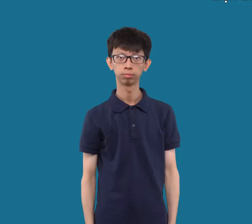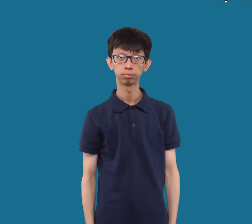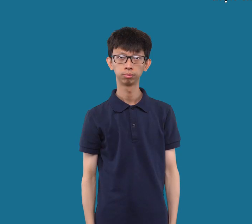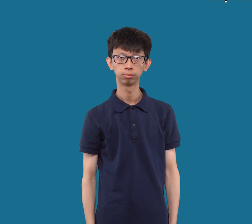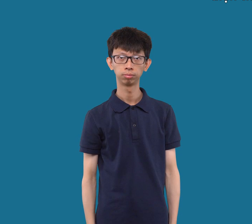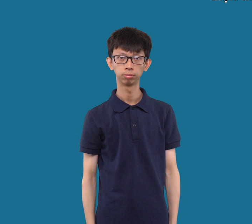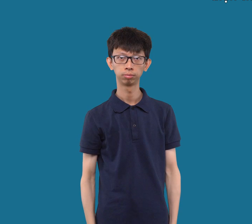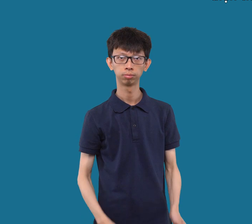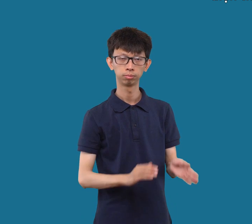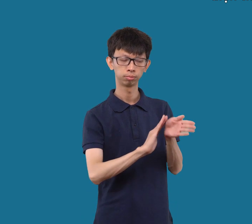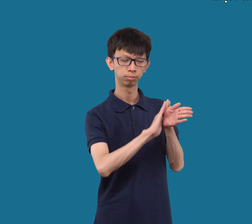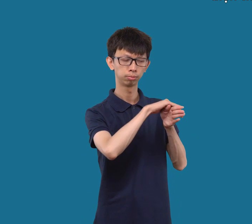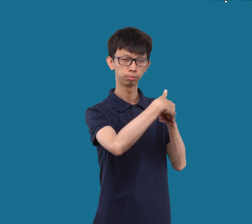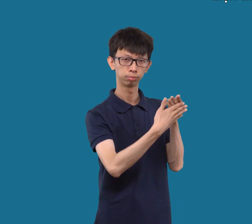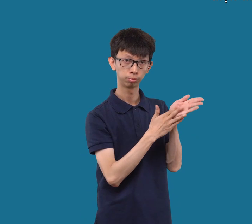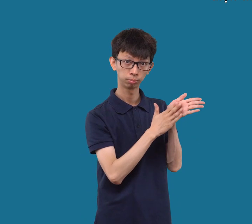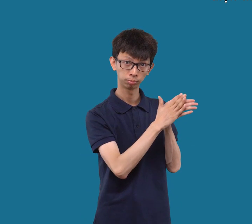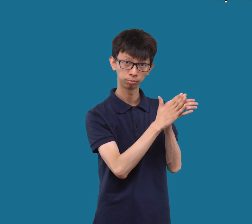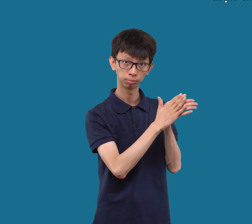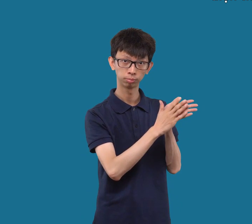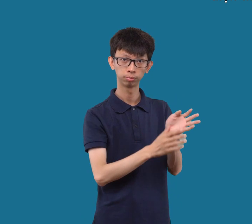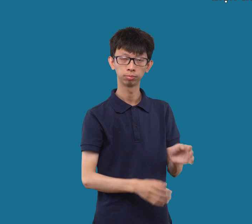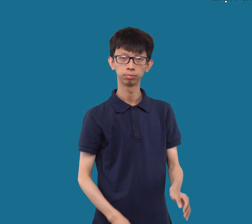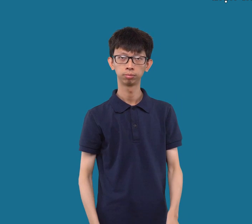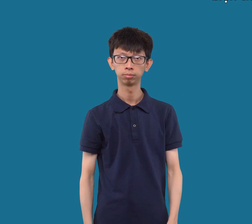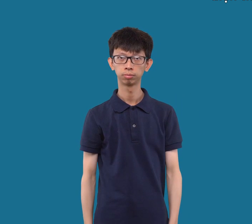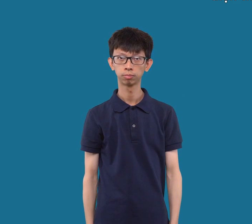diện tích xung quanh